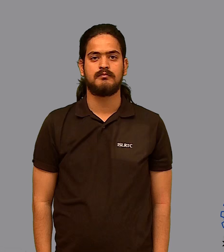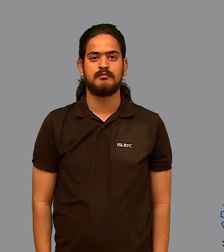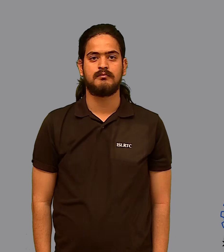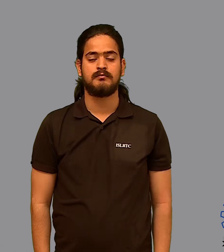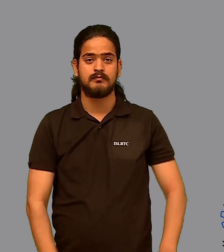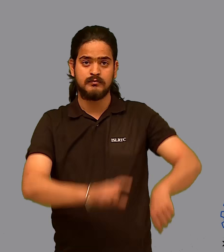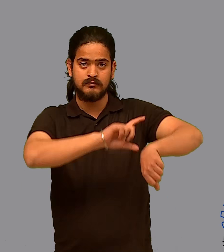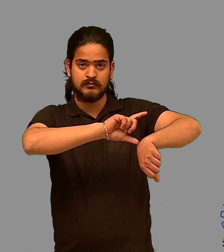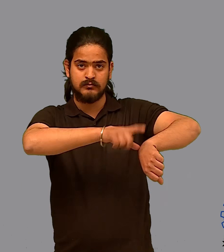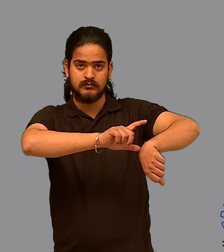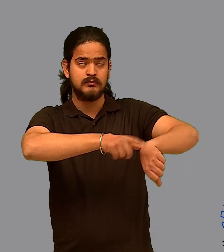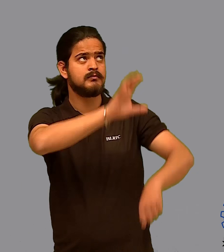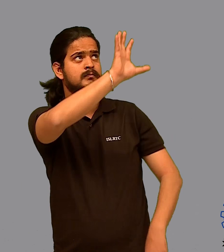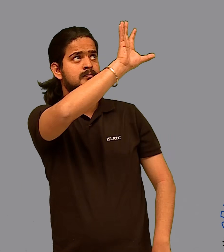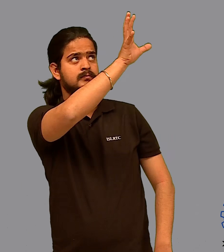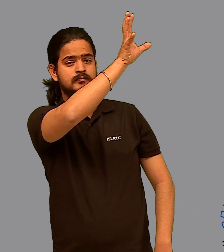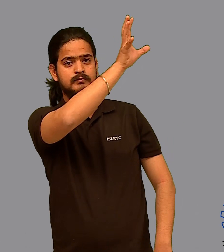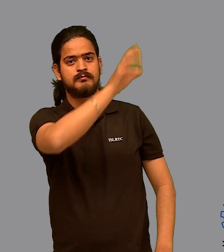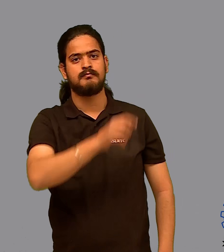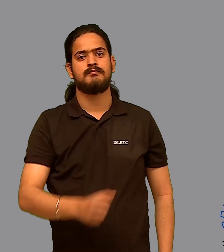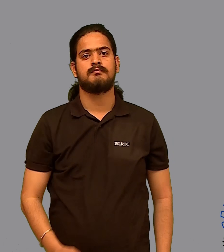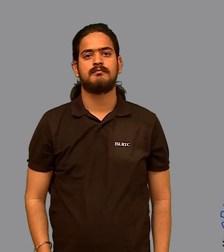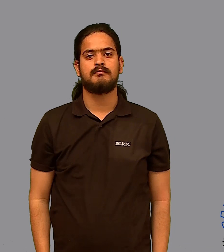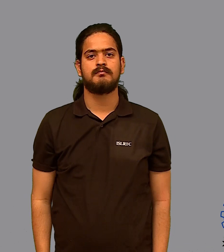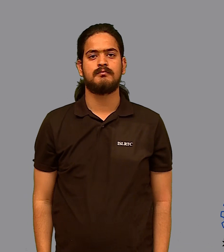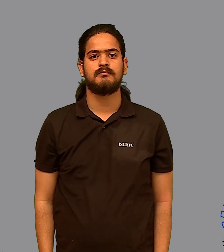Clock